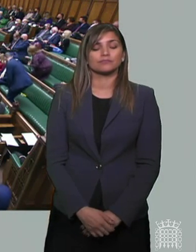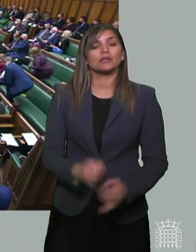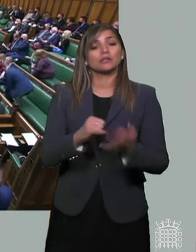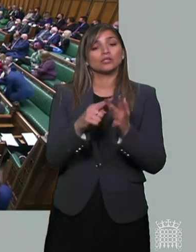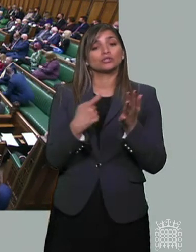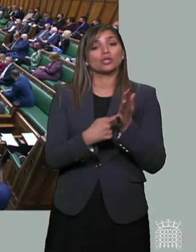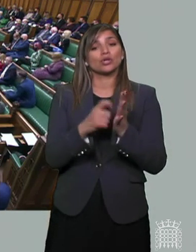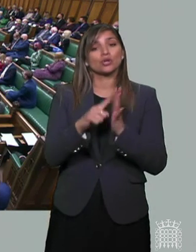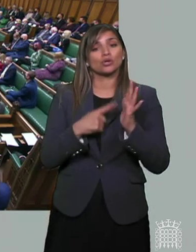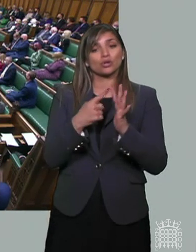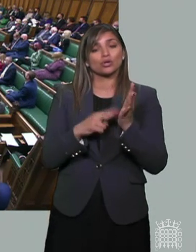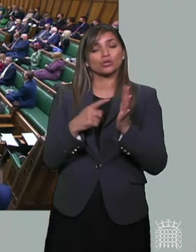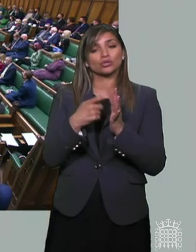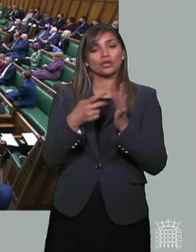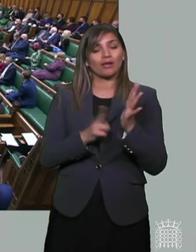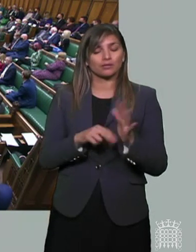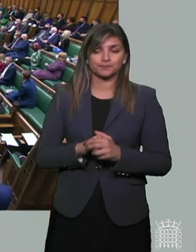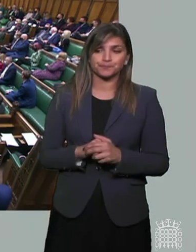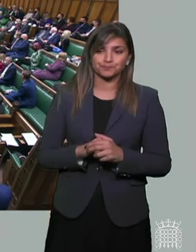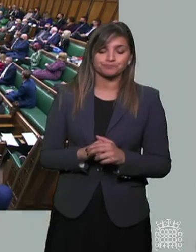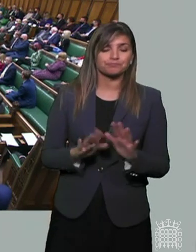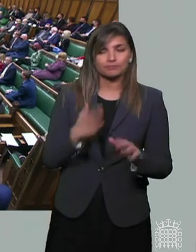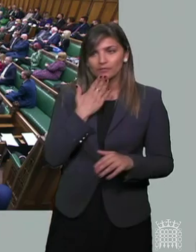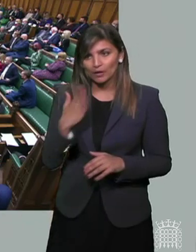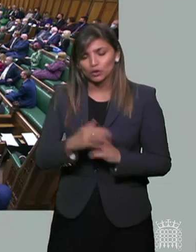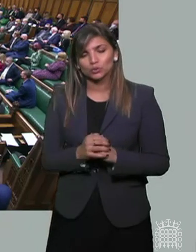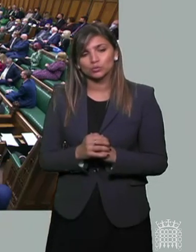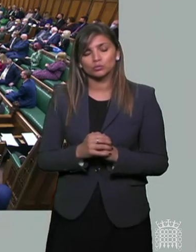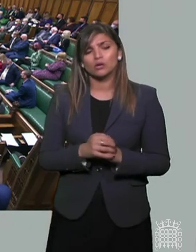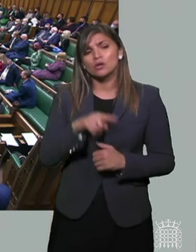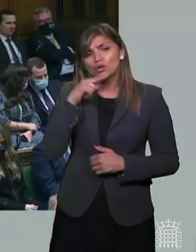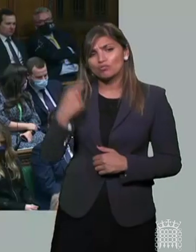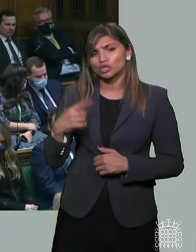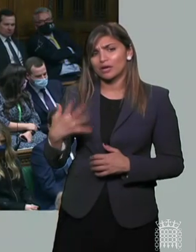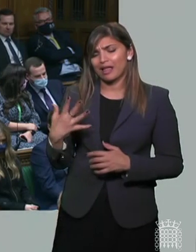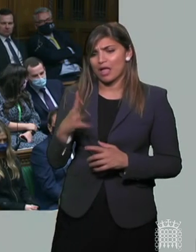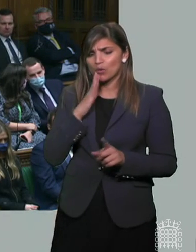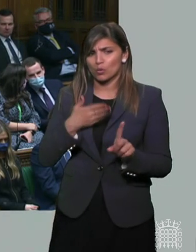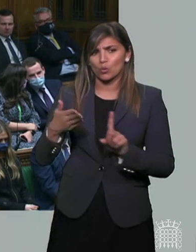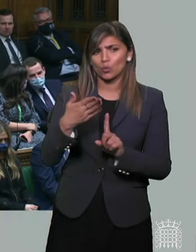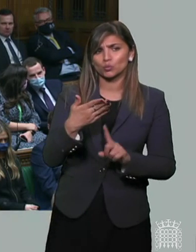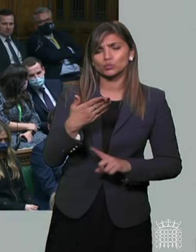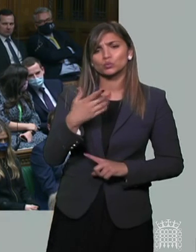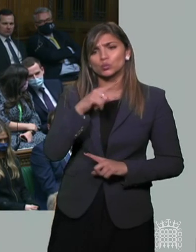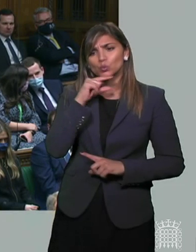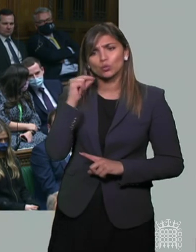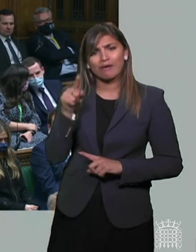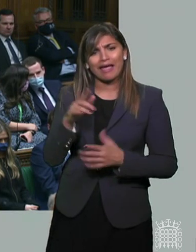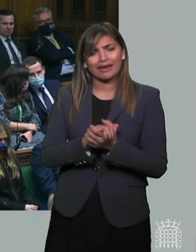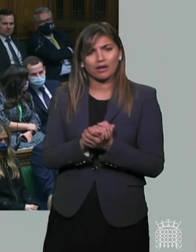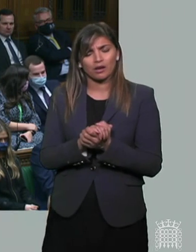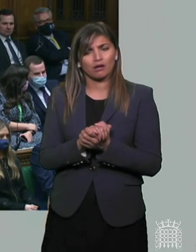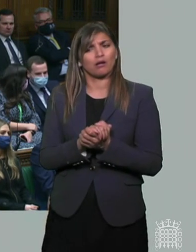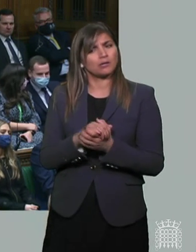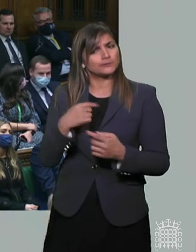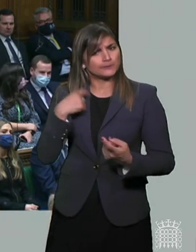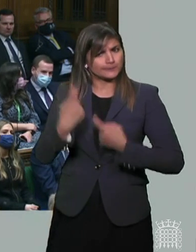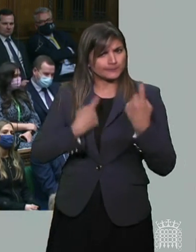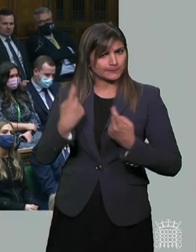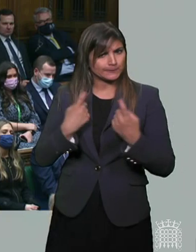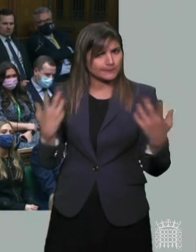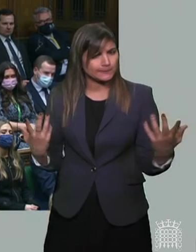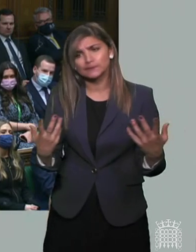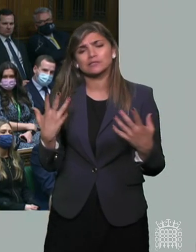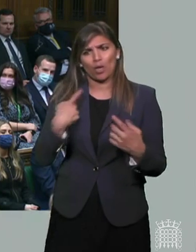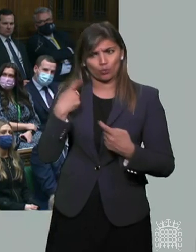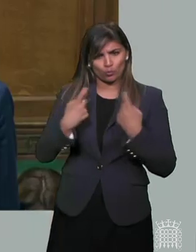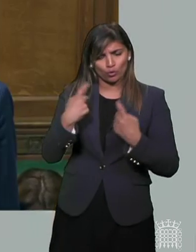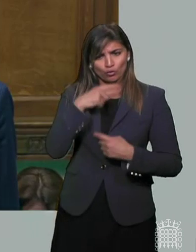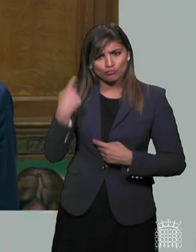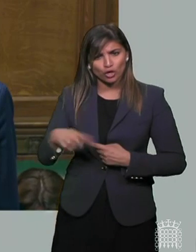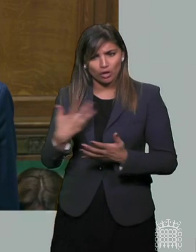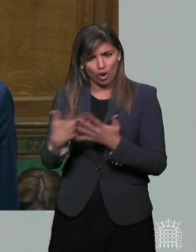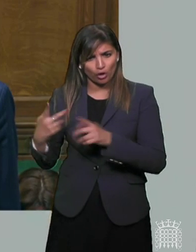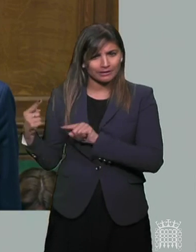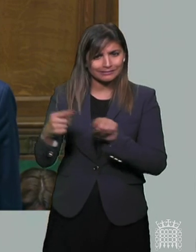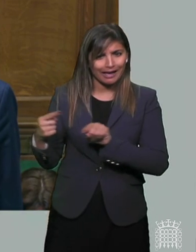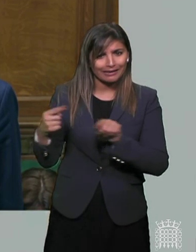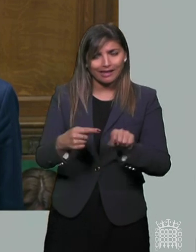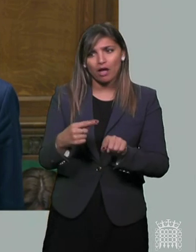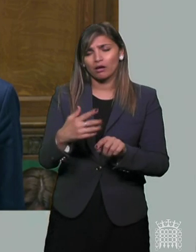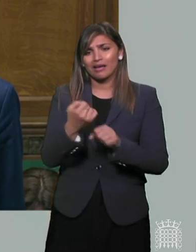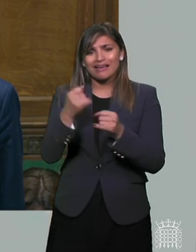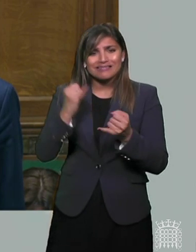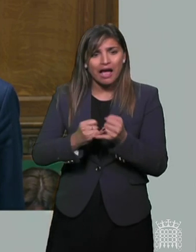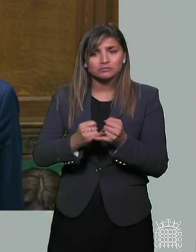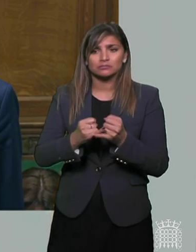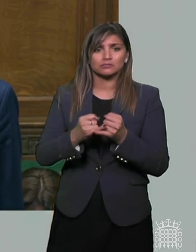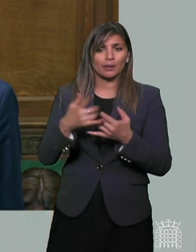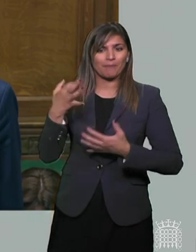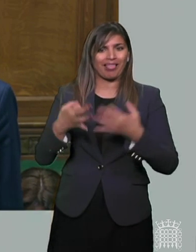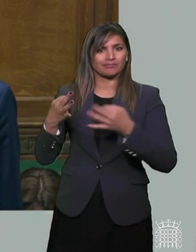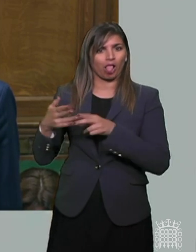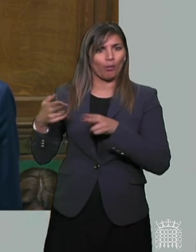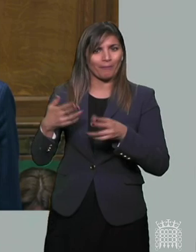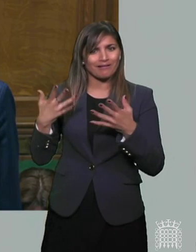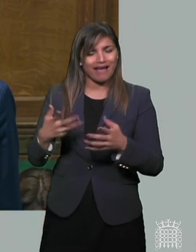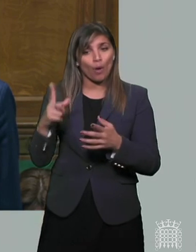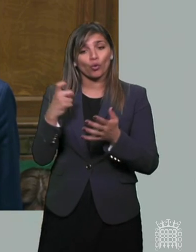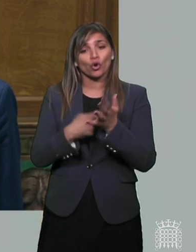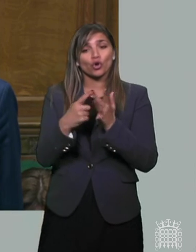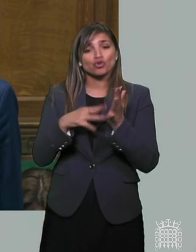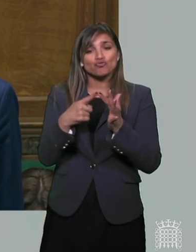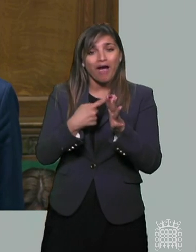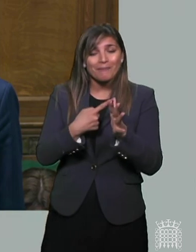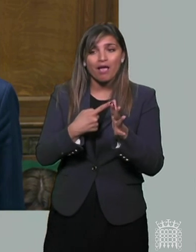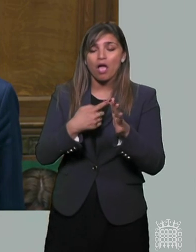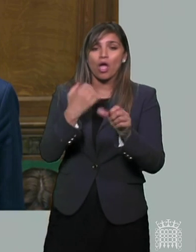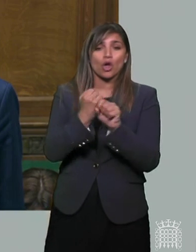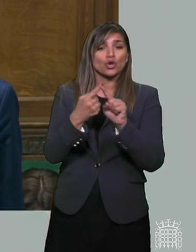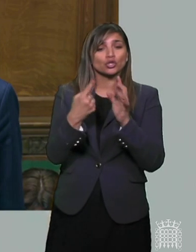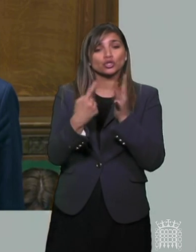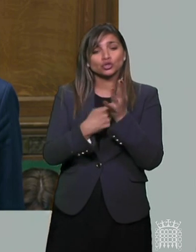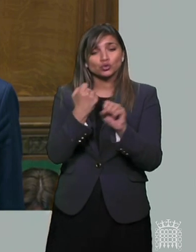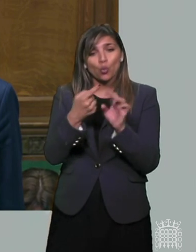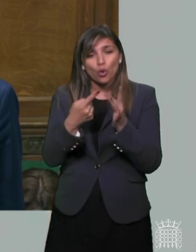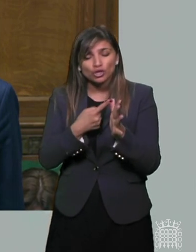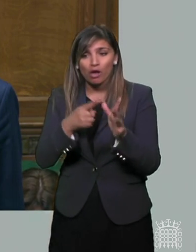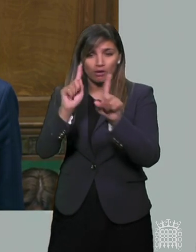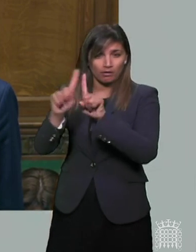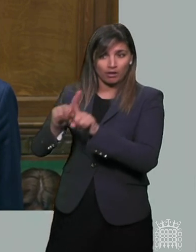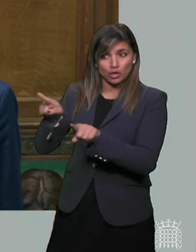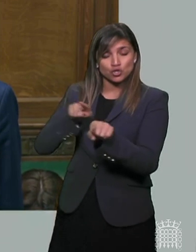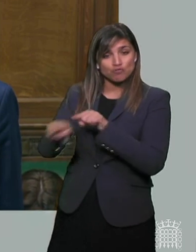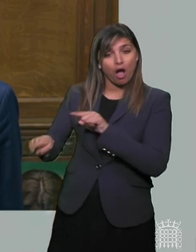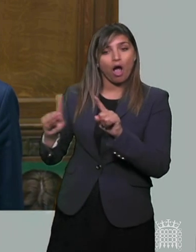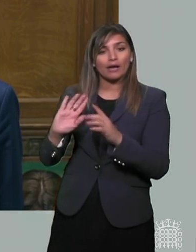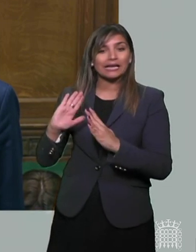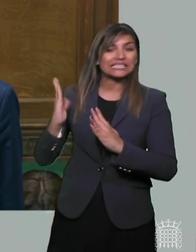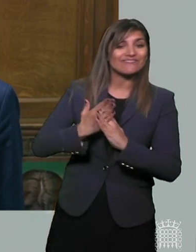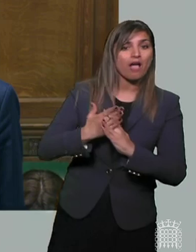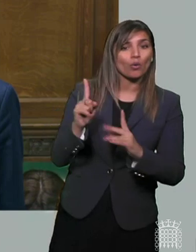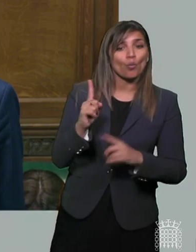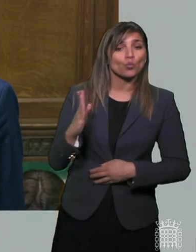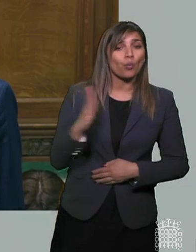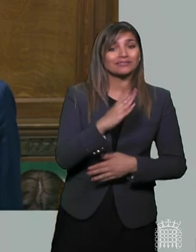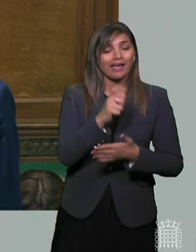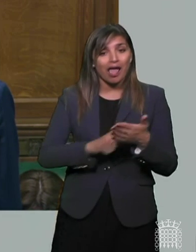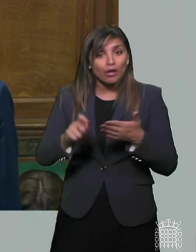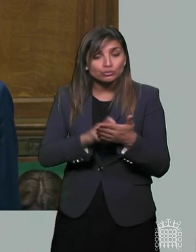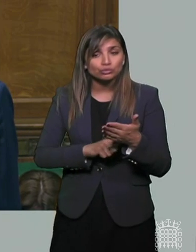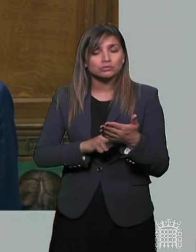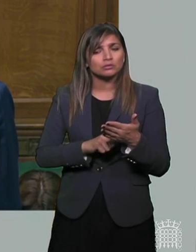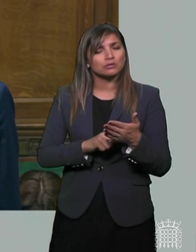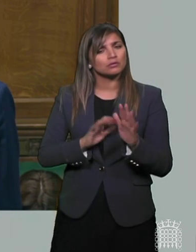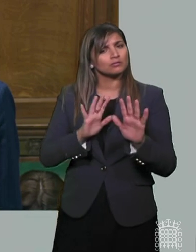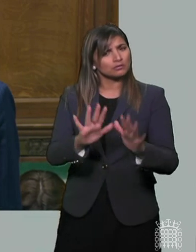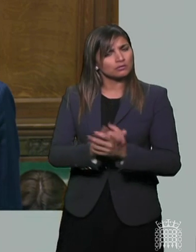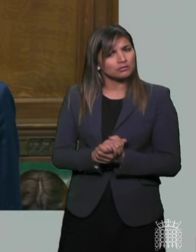As we see Russian forces massing on the Ukrainian border, can we be reminded that Russia is also continuing to carry out cyber-attacks, to attempt assassinations, to use gas as a political weapon, to illegally hold territory in Crimea and Georgia, to intimidate the west and to attempt to interfere in western elections?